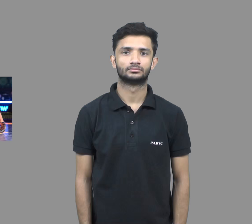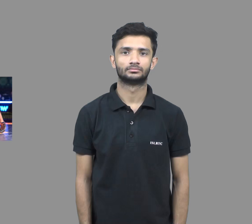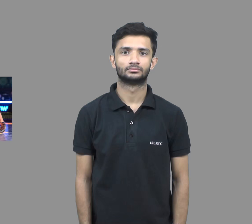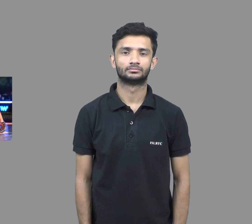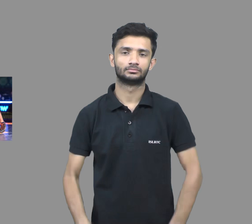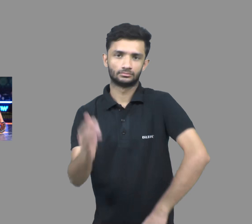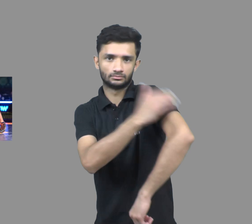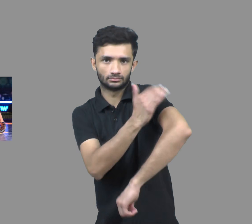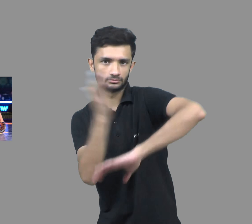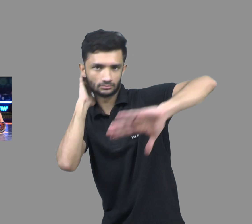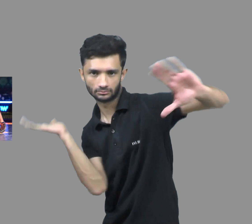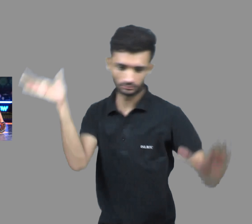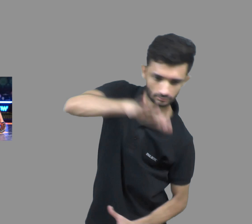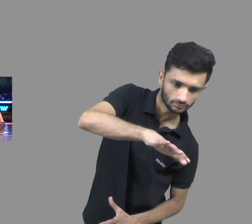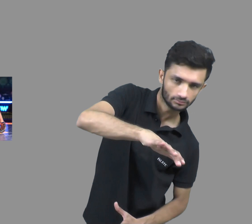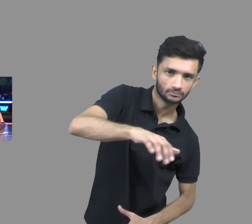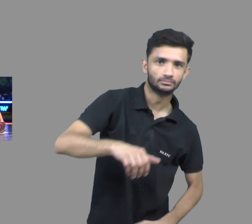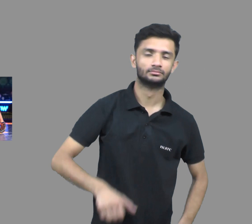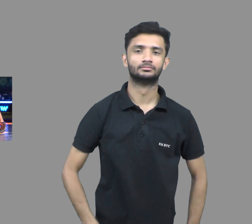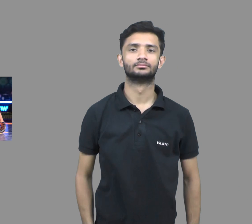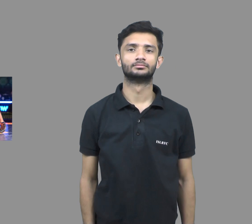Wrestling